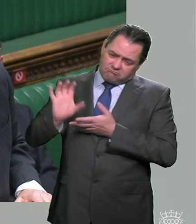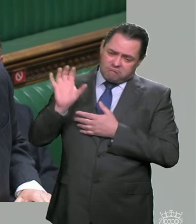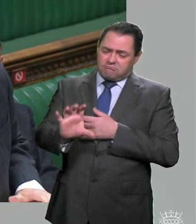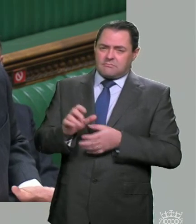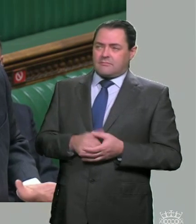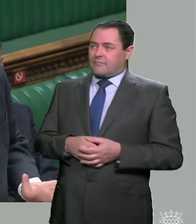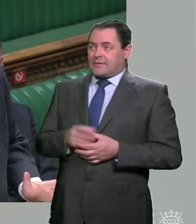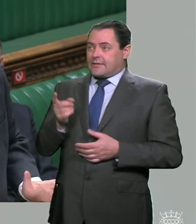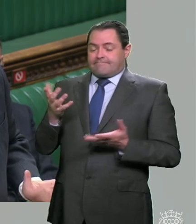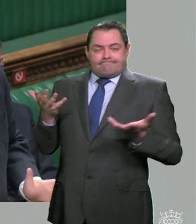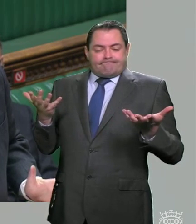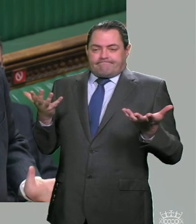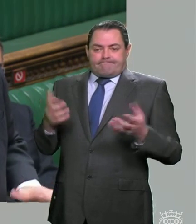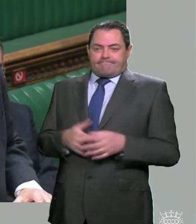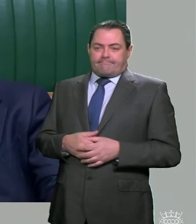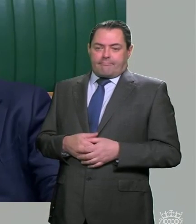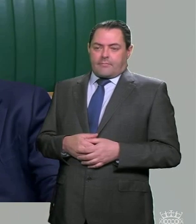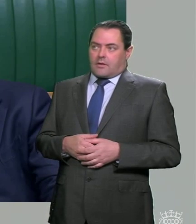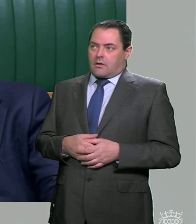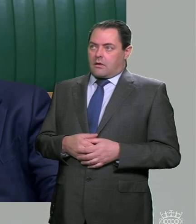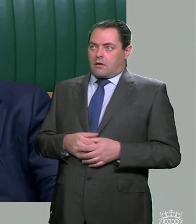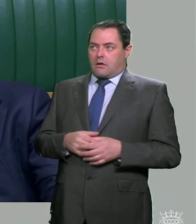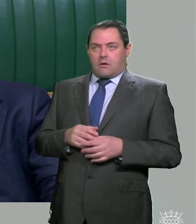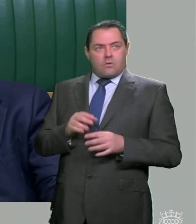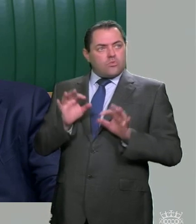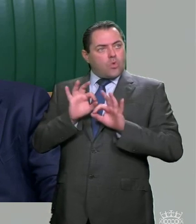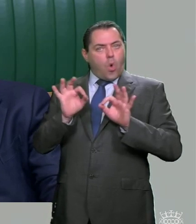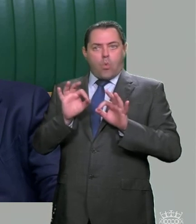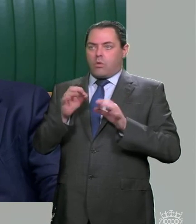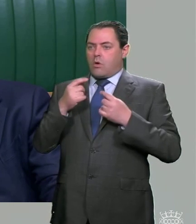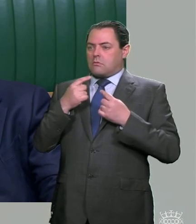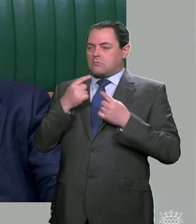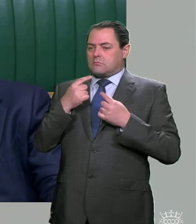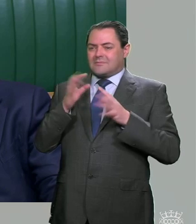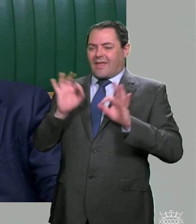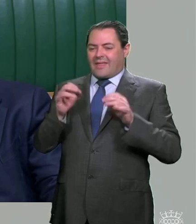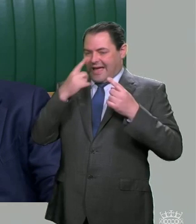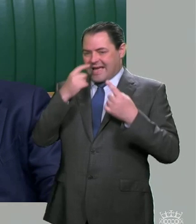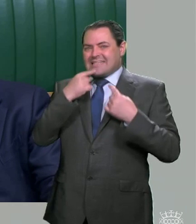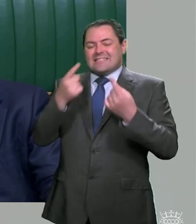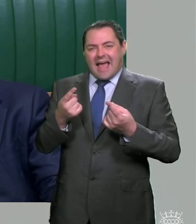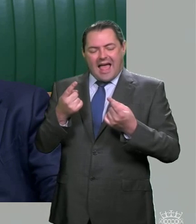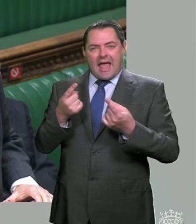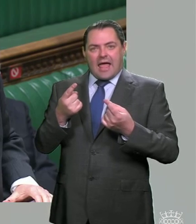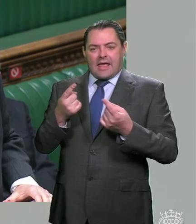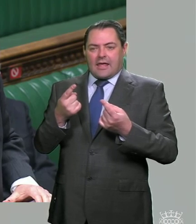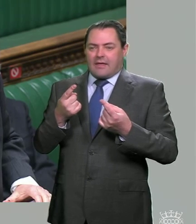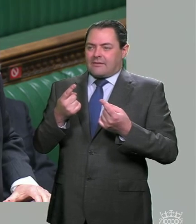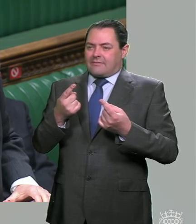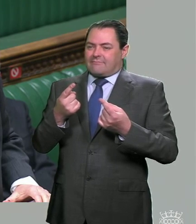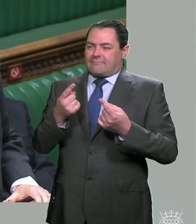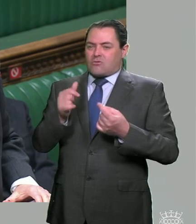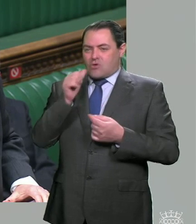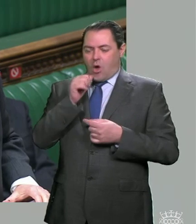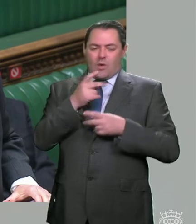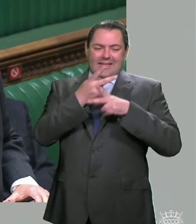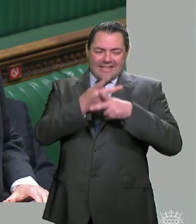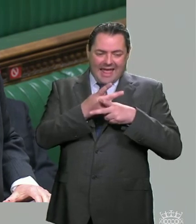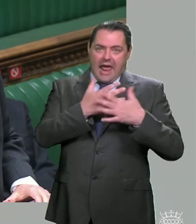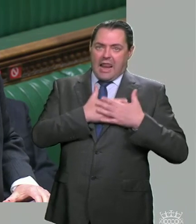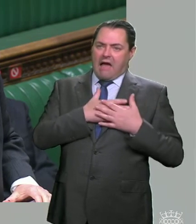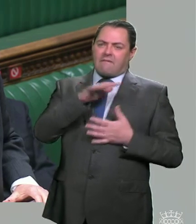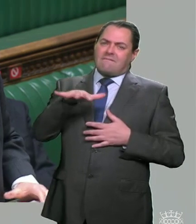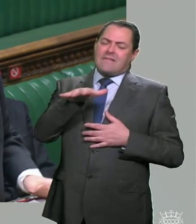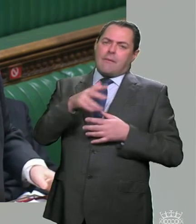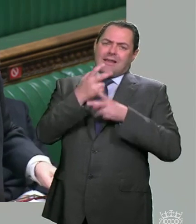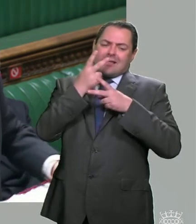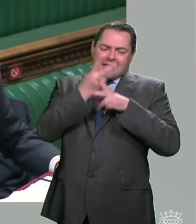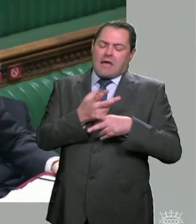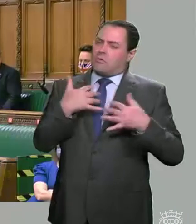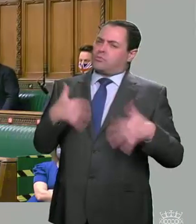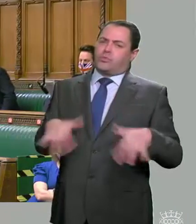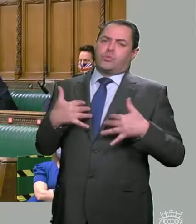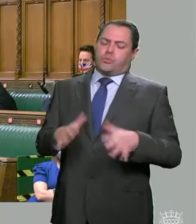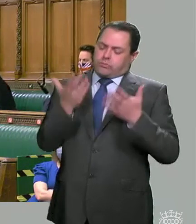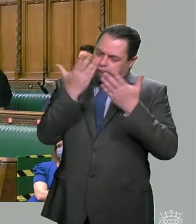But there is nothing any Government could do, and there are no words that I could express, that would be enough to requite the care and love that is given by family carers to those they look after.